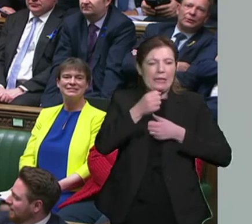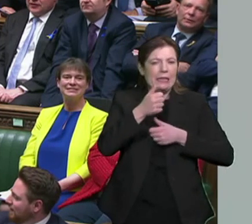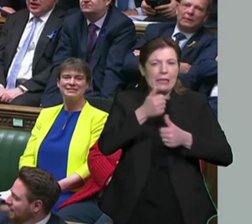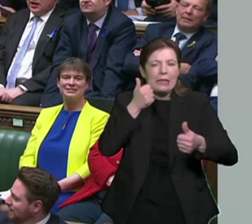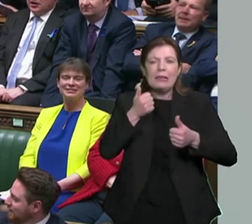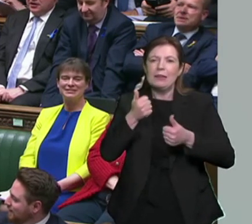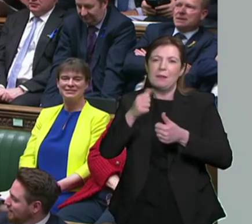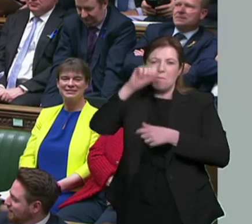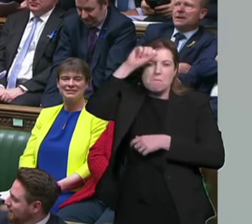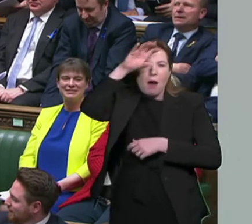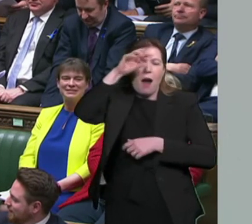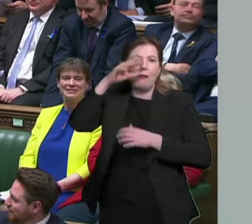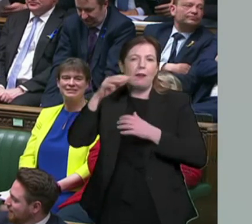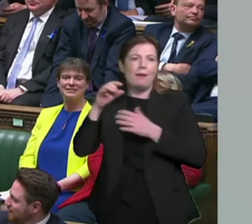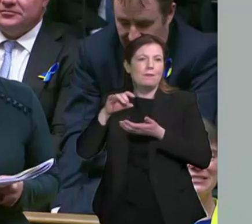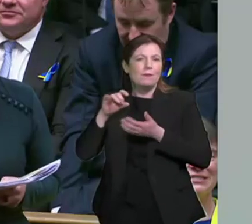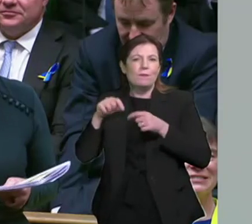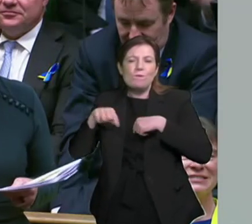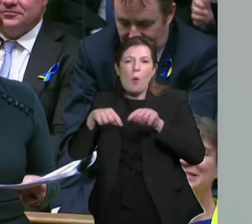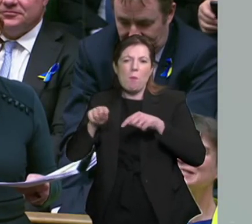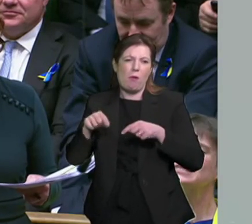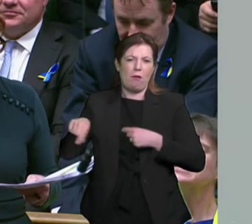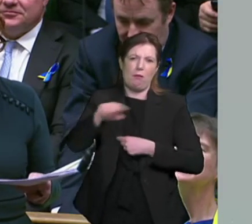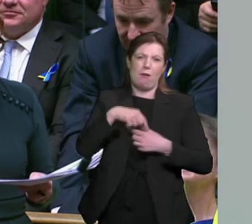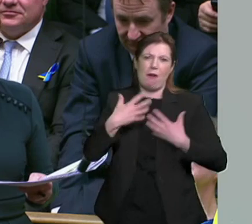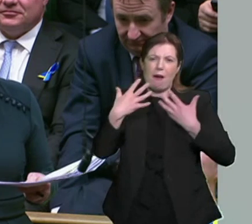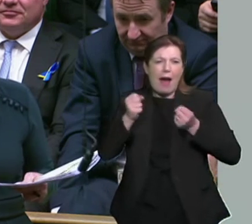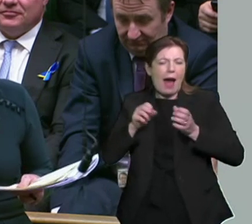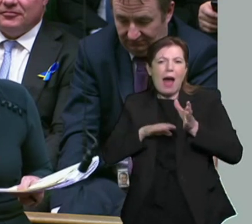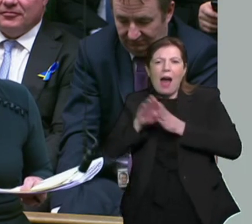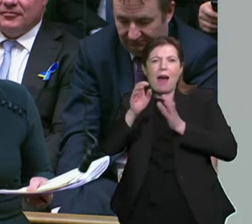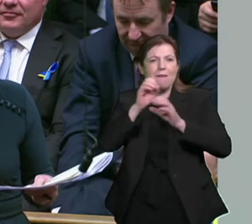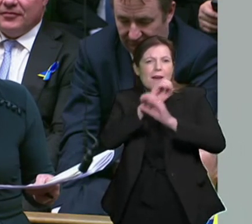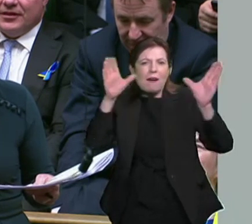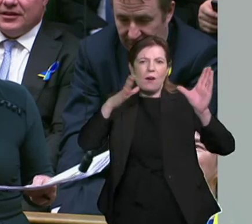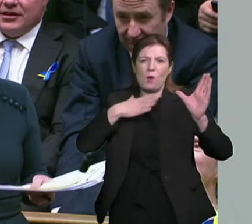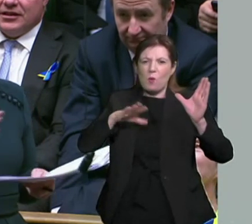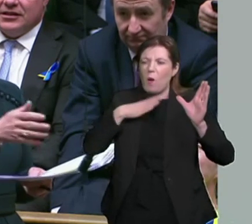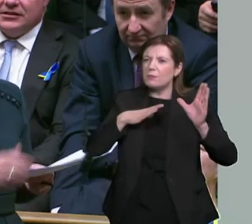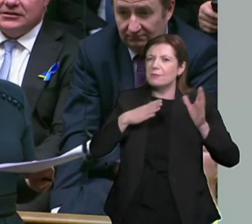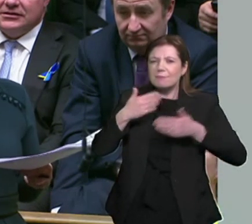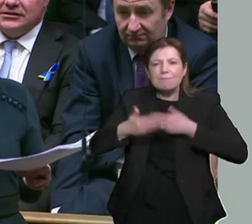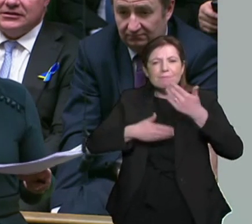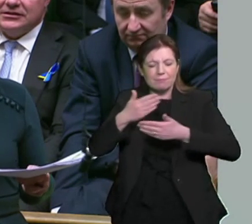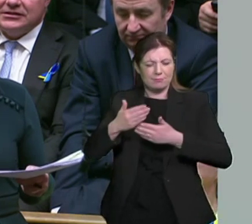It is a town evolving in aspiration, prosperity and creativity while retaining its Welsh identity.